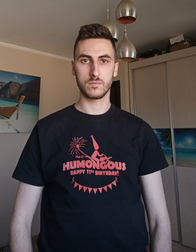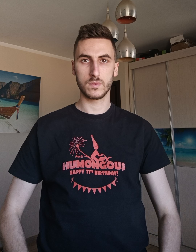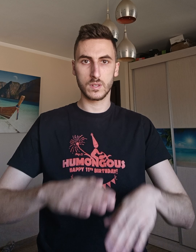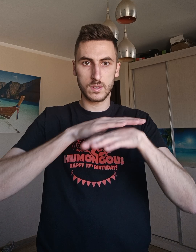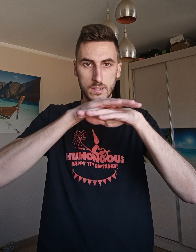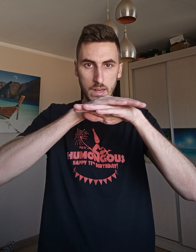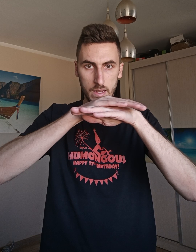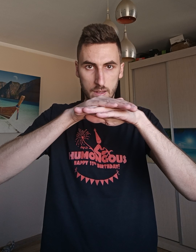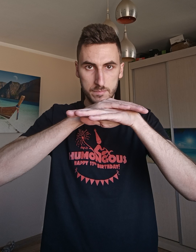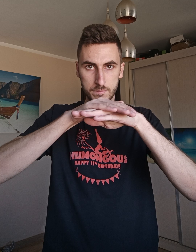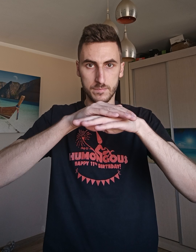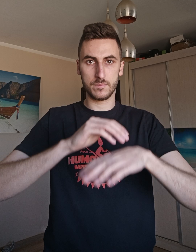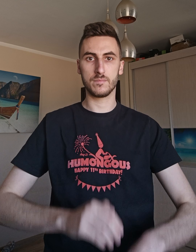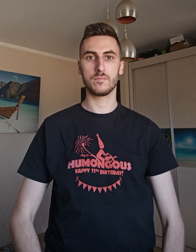סליחה